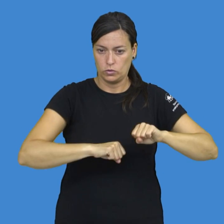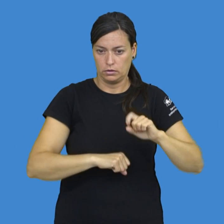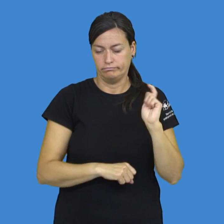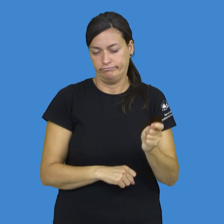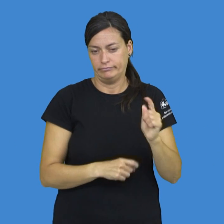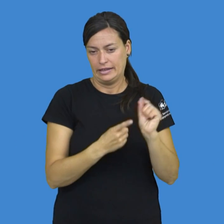frecuente